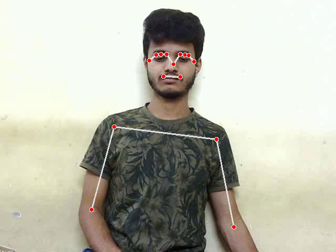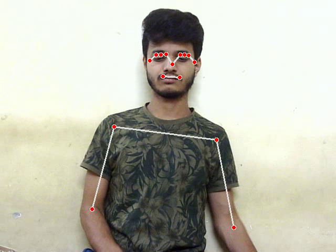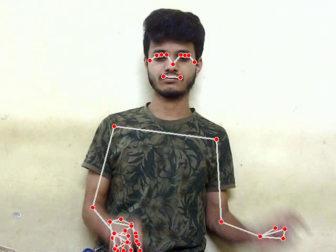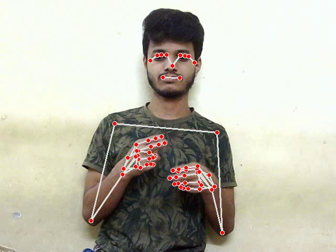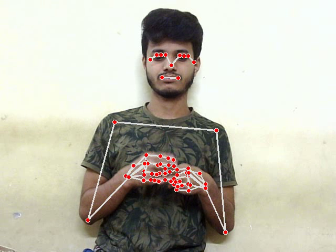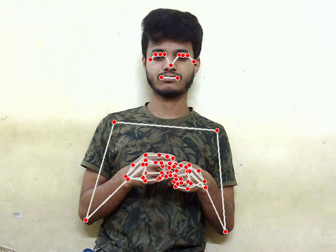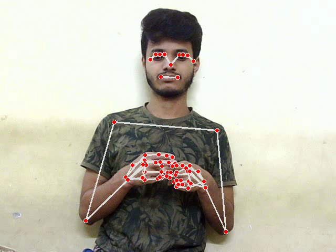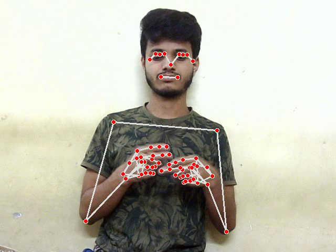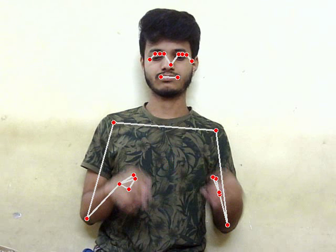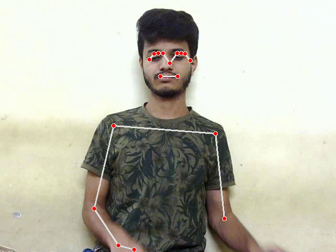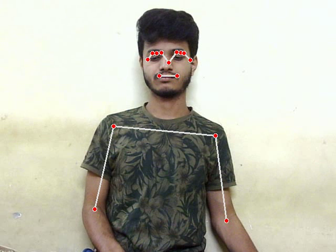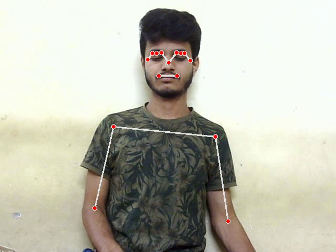name